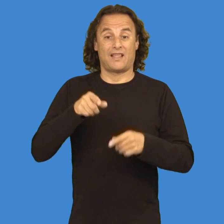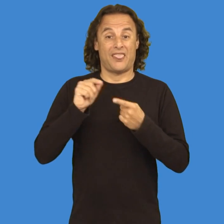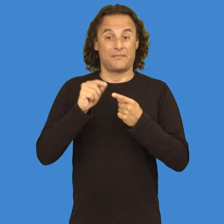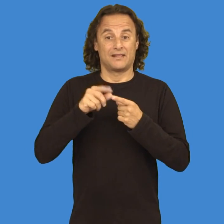diabetes